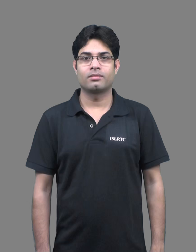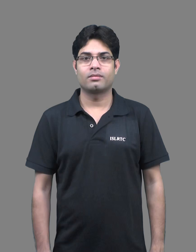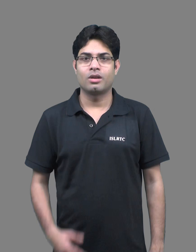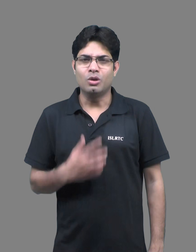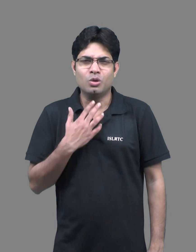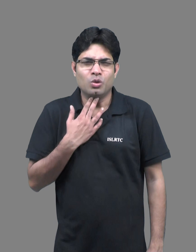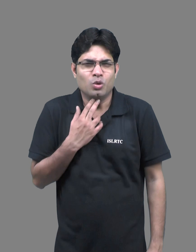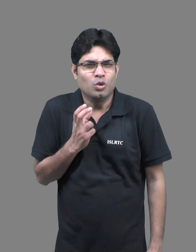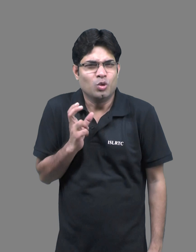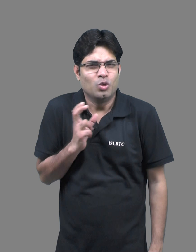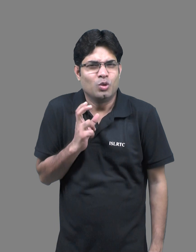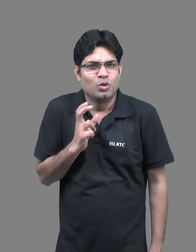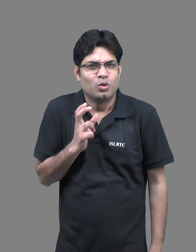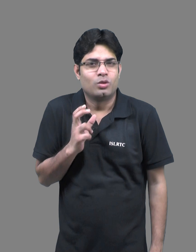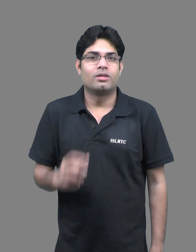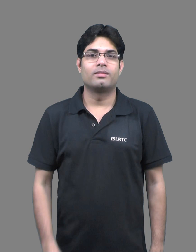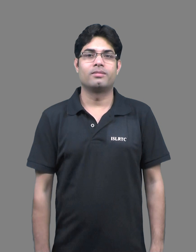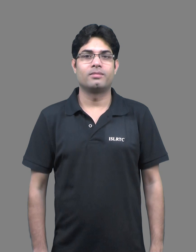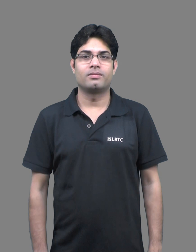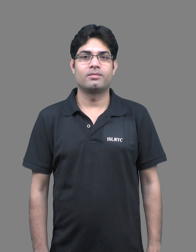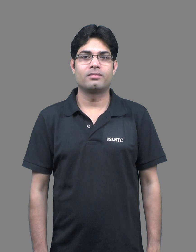Addicted Dependent Hooked